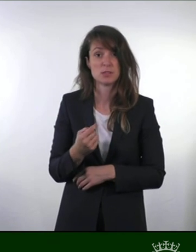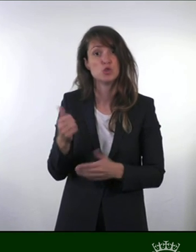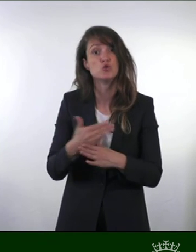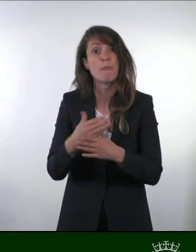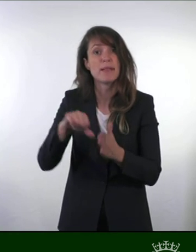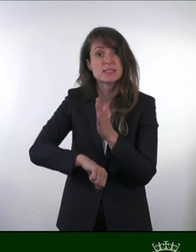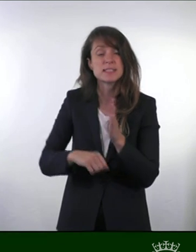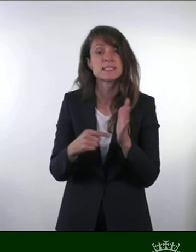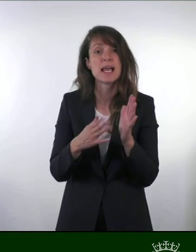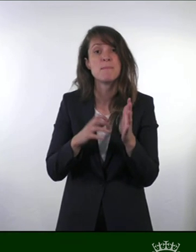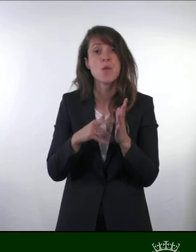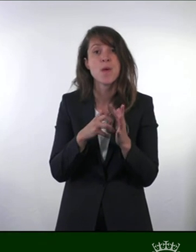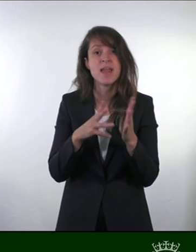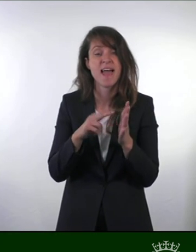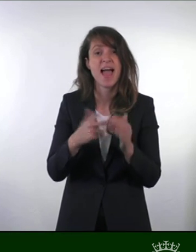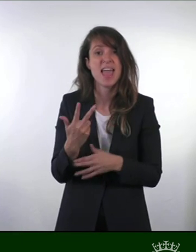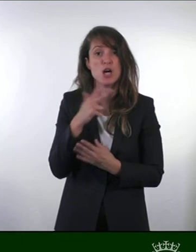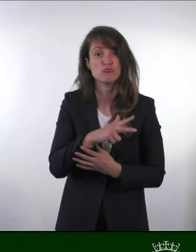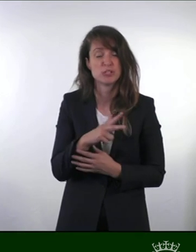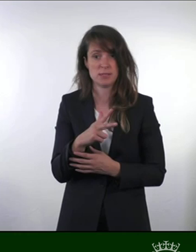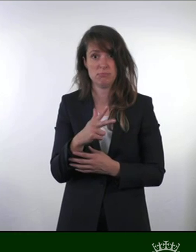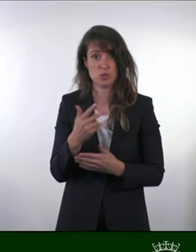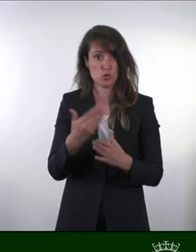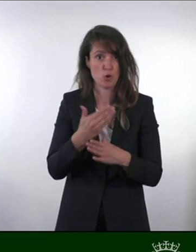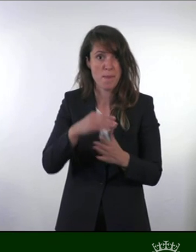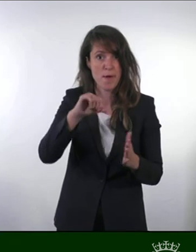M. Lewin and Harveys announced 800 job losses. That was just yesterday.